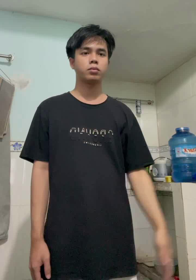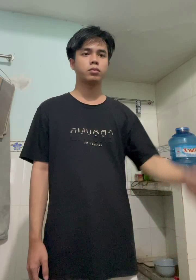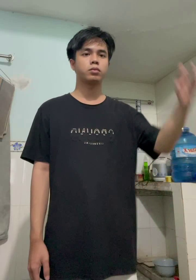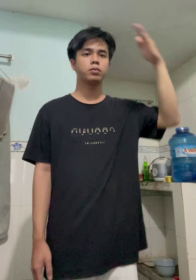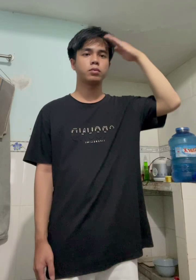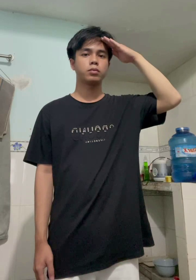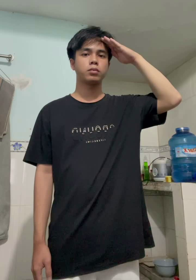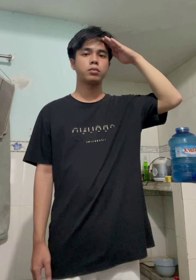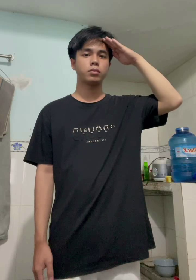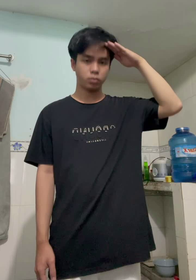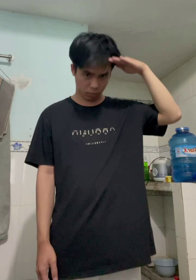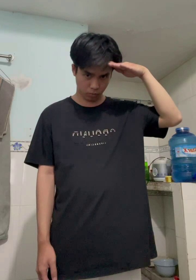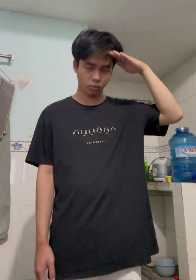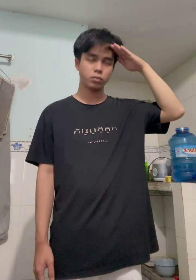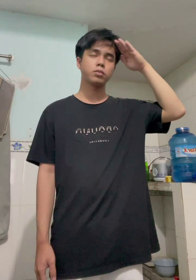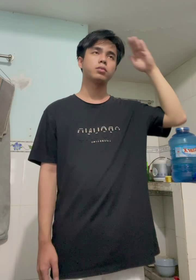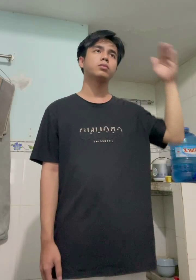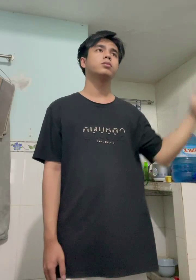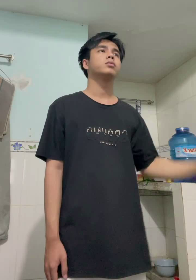biet